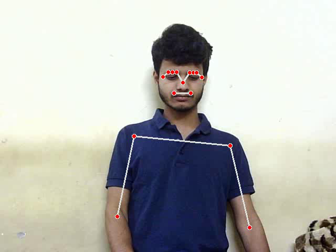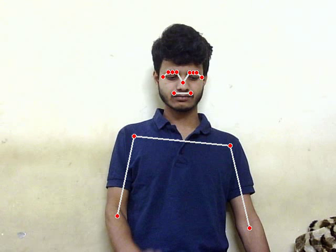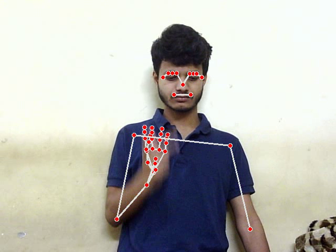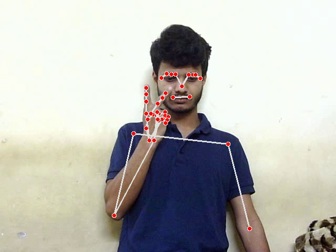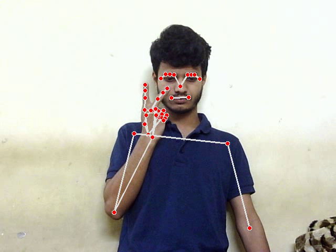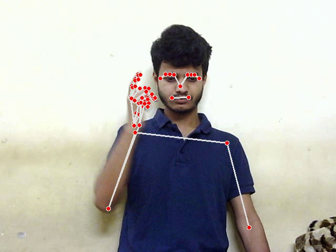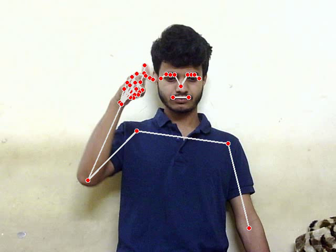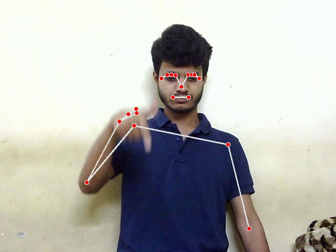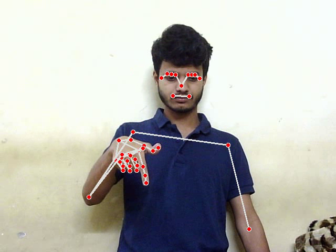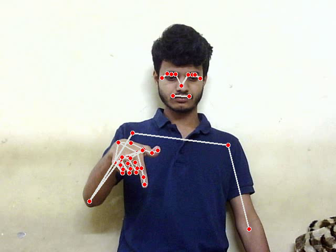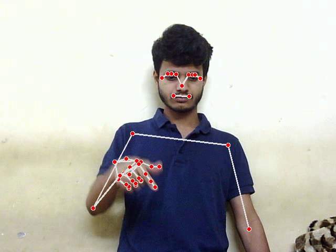see you later